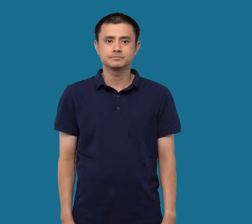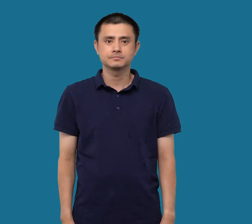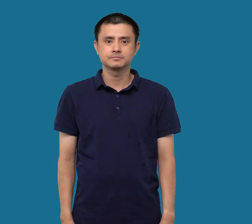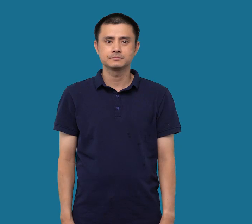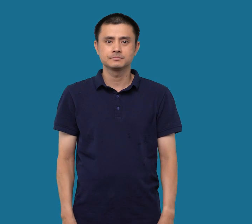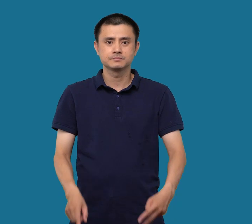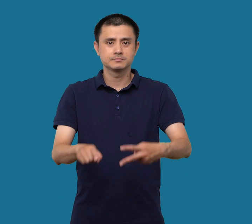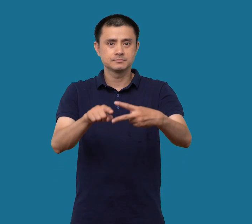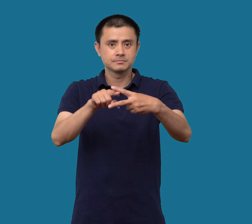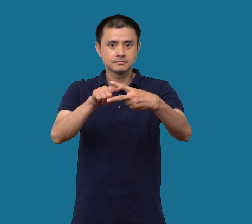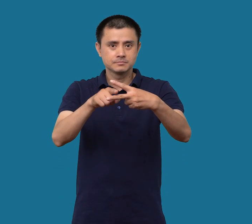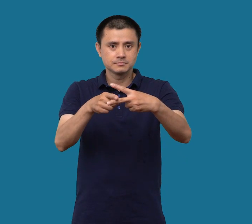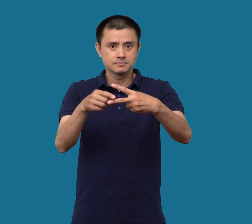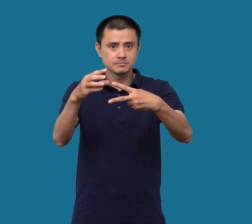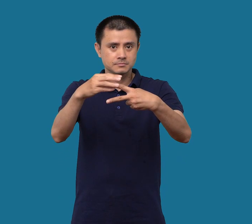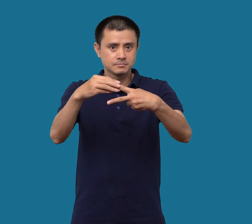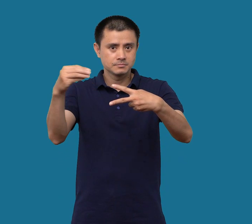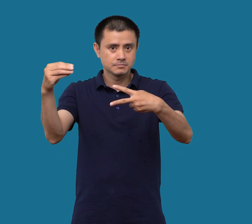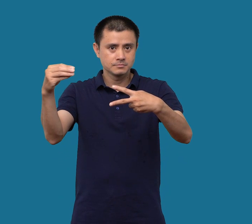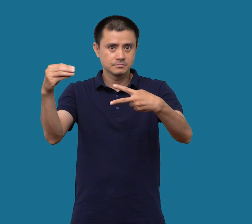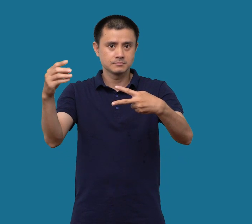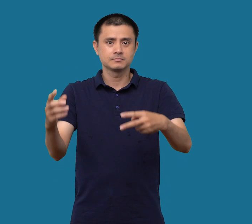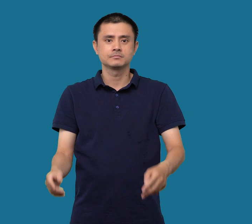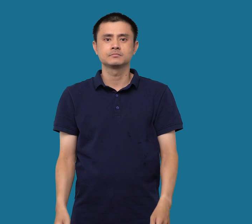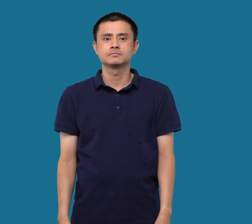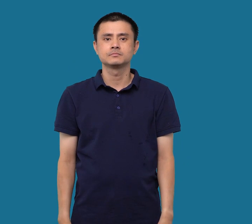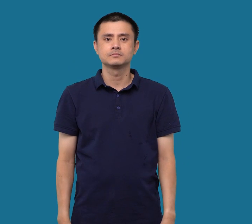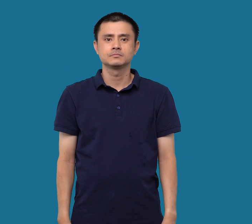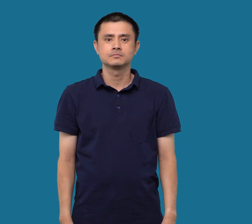góc nhọn